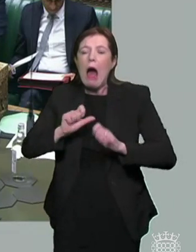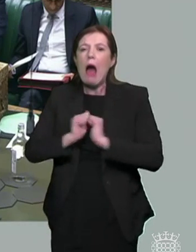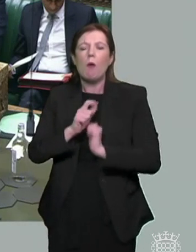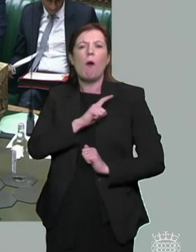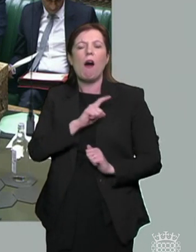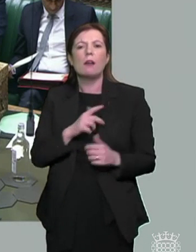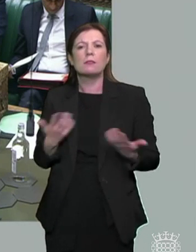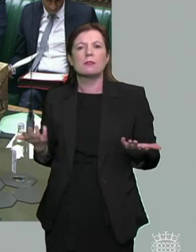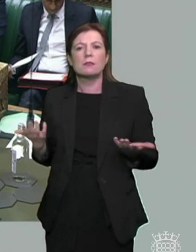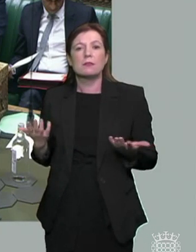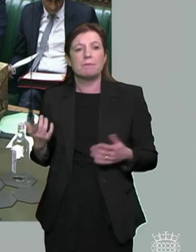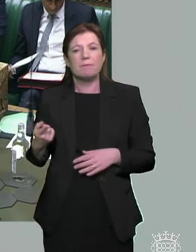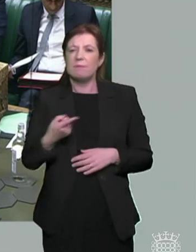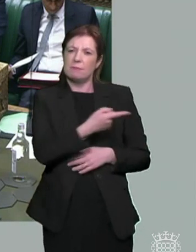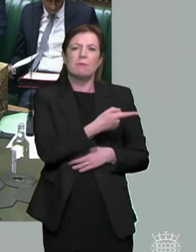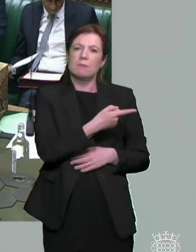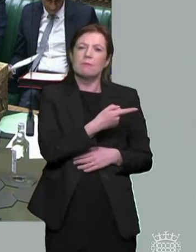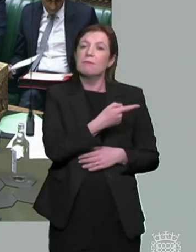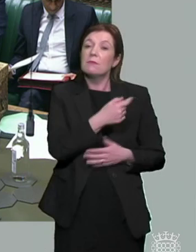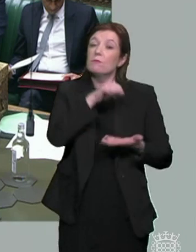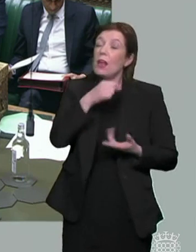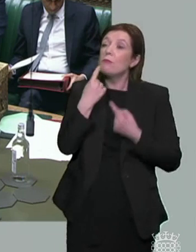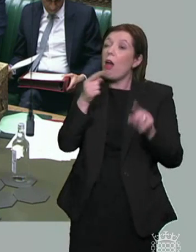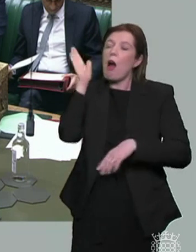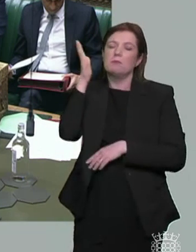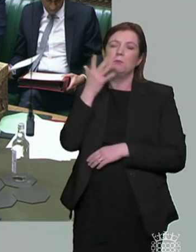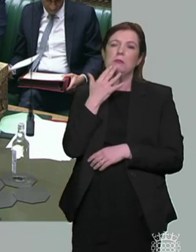The Chancellor is making an historic mistake.